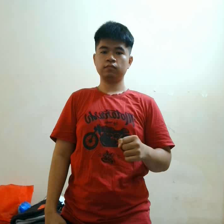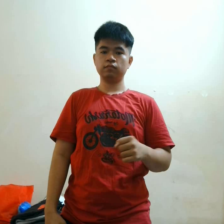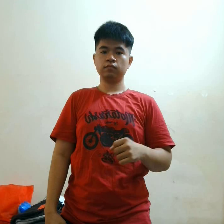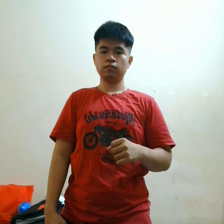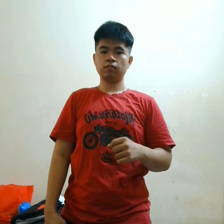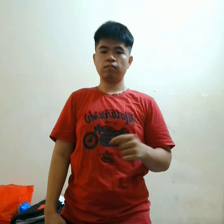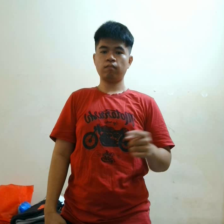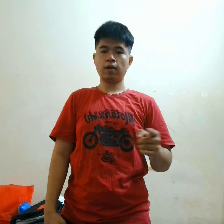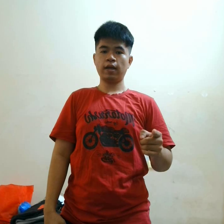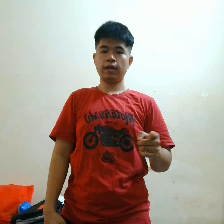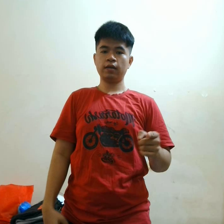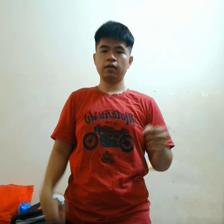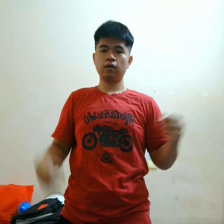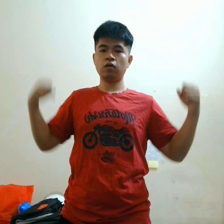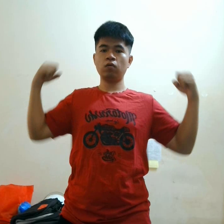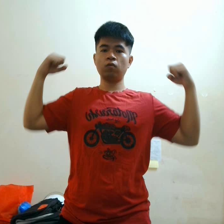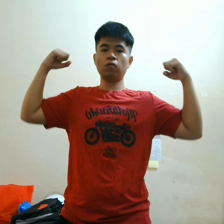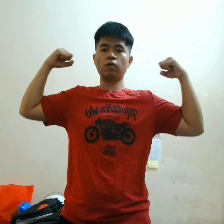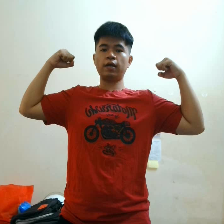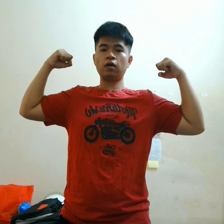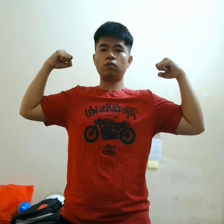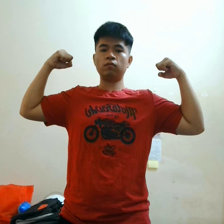ban khoe khong